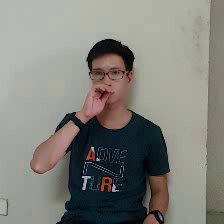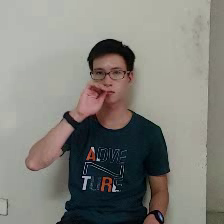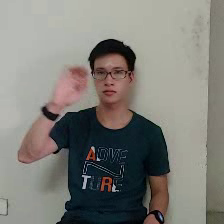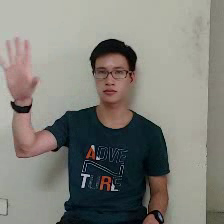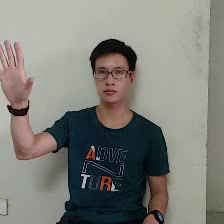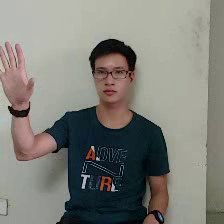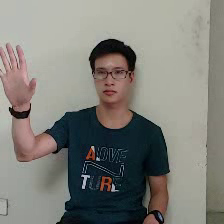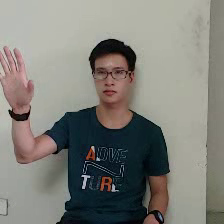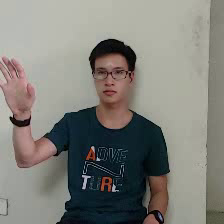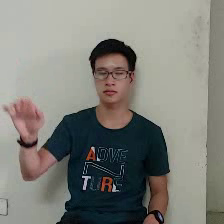Khai báo